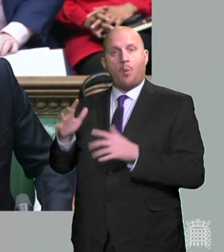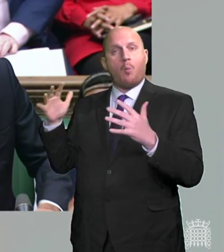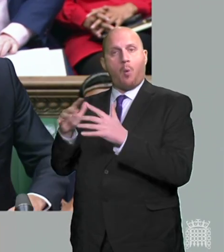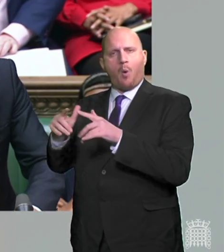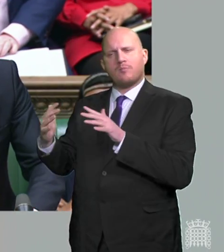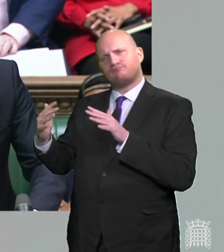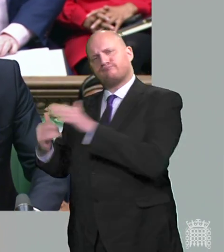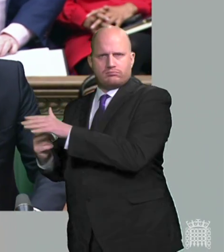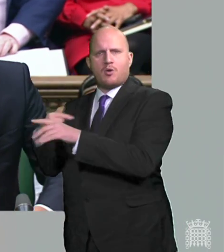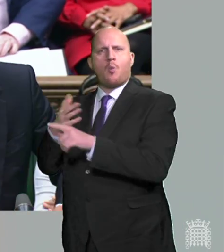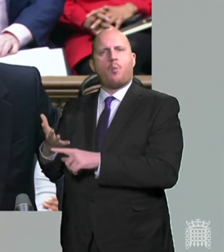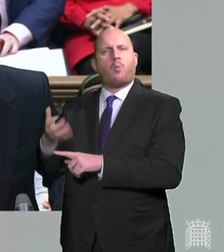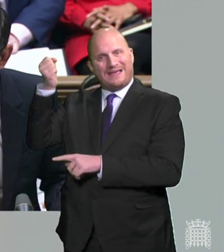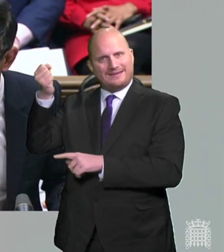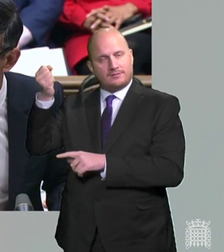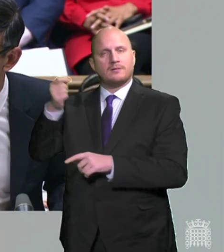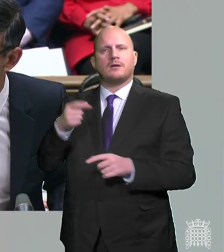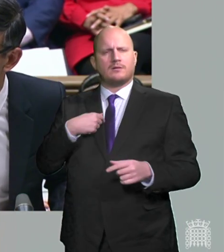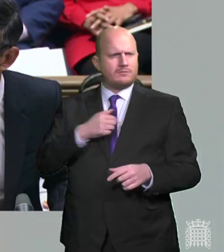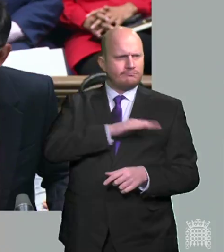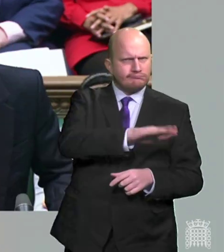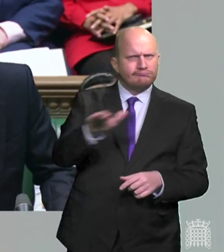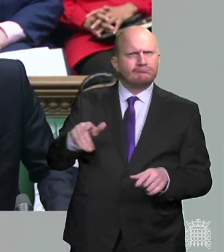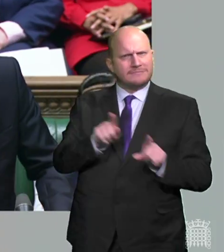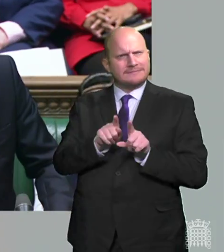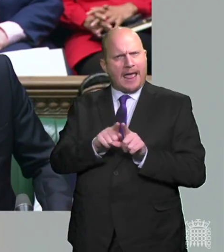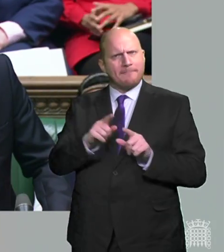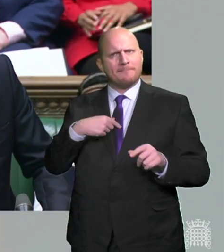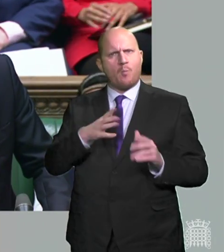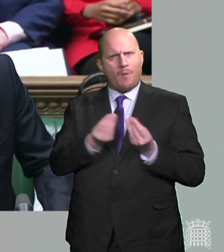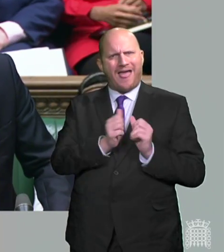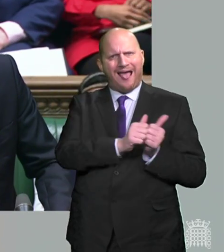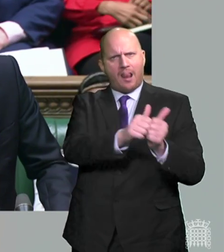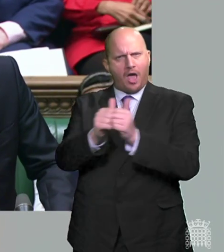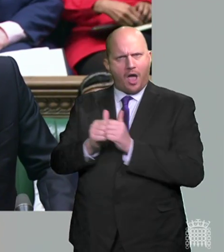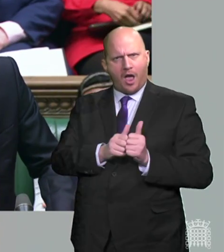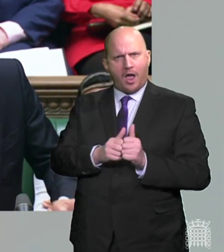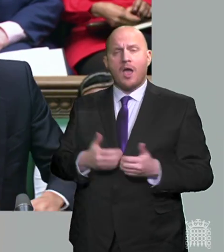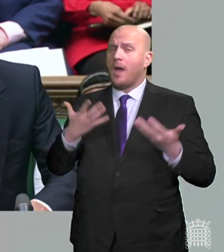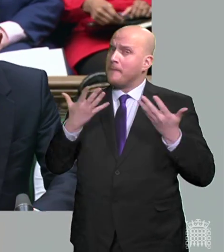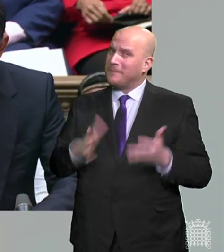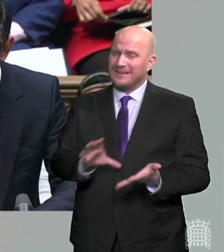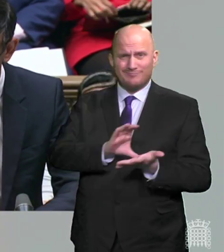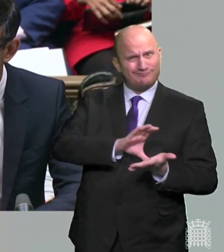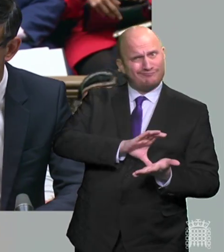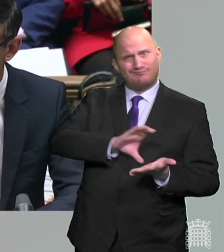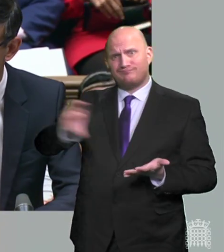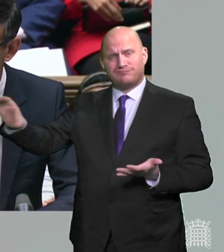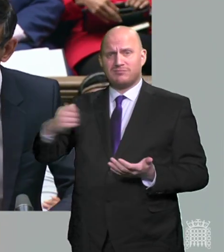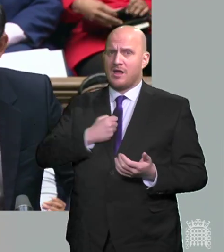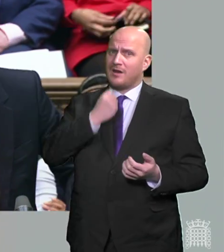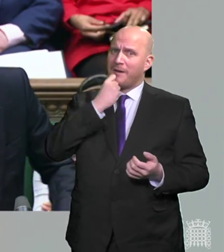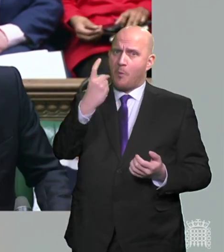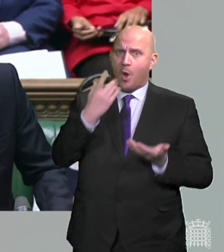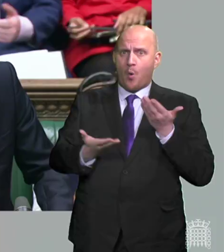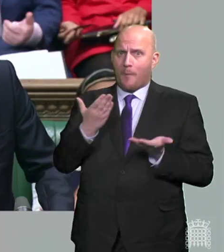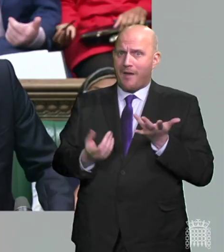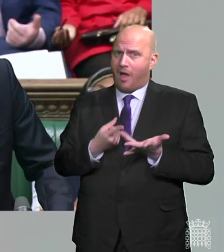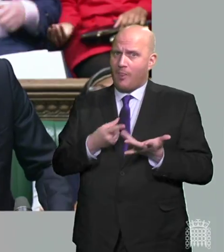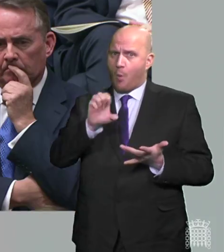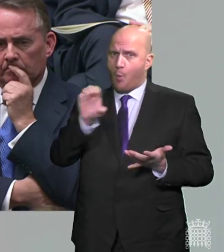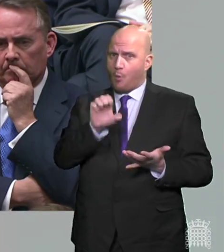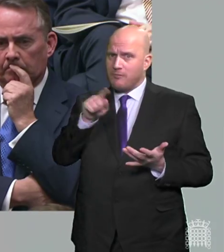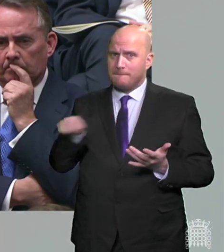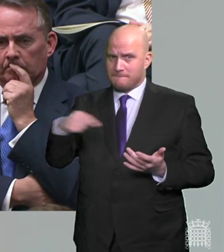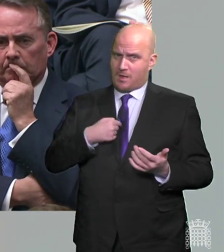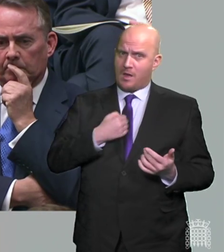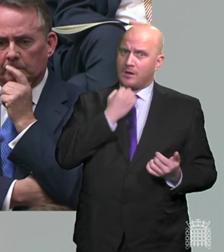Last year the United Kingdom provided £2.3 billion in military aid to Ukraine, the largest package of support of any European nation, and we will at least match that again this year.